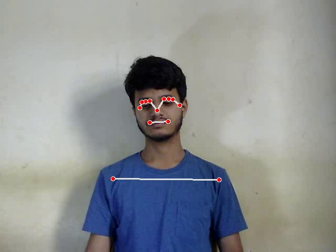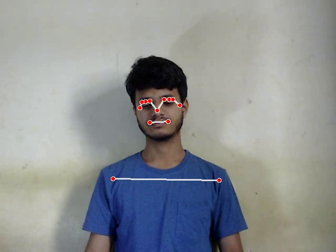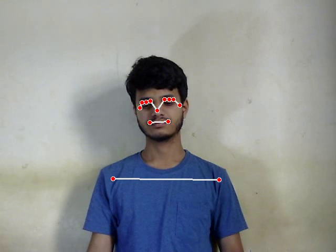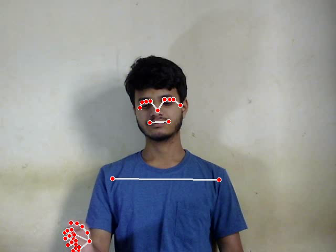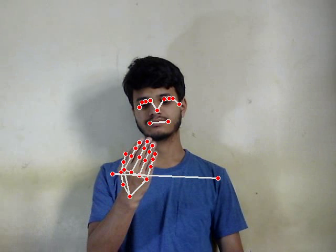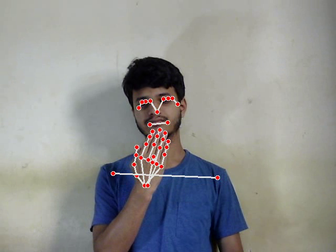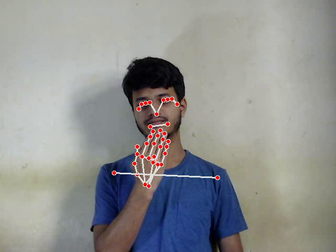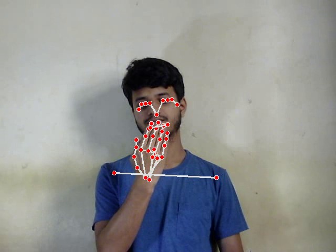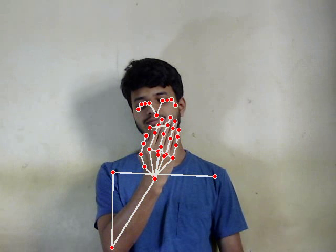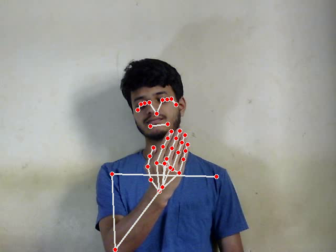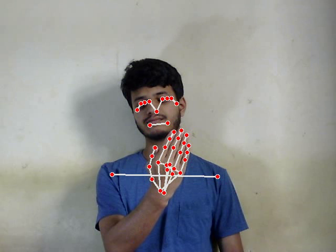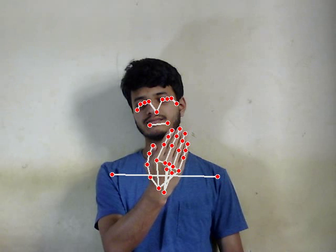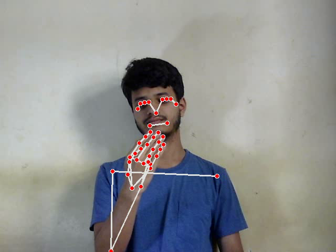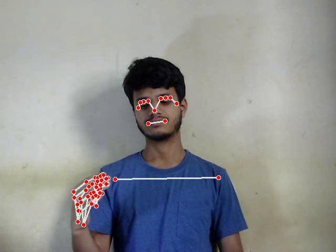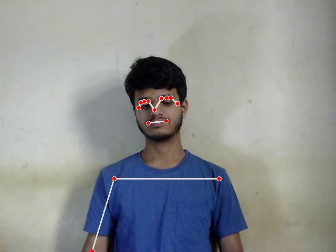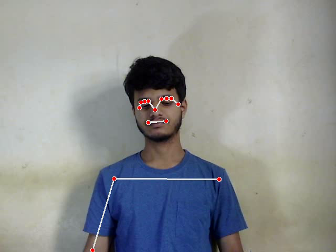thank you